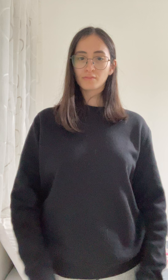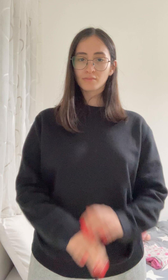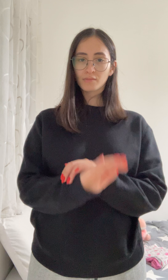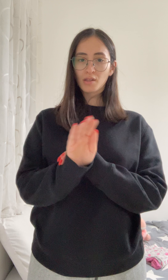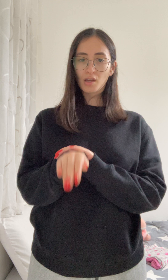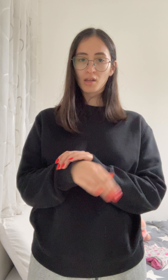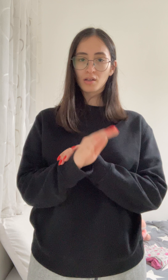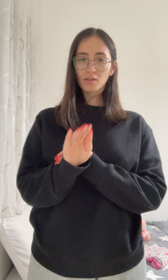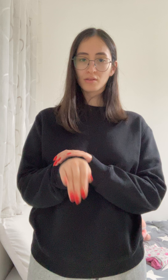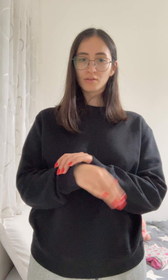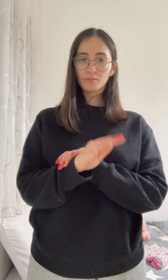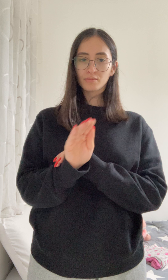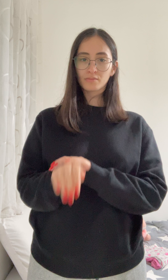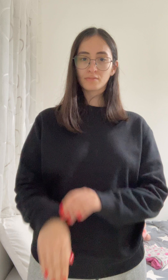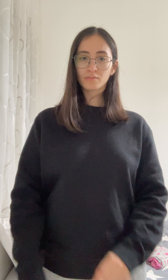ריק